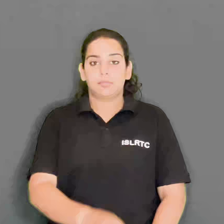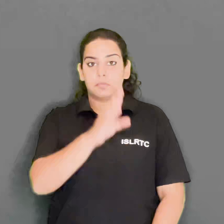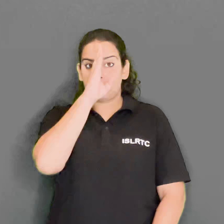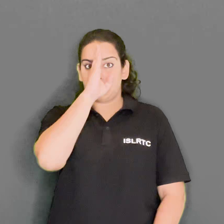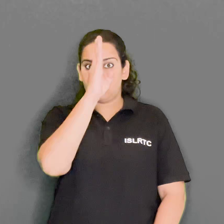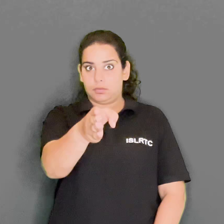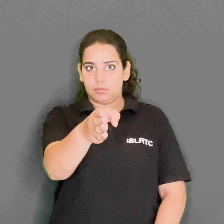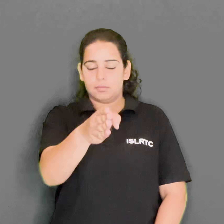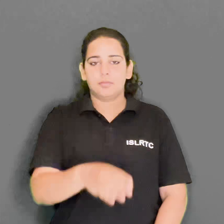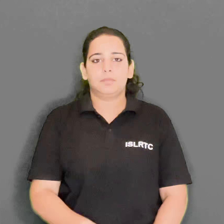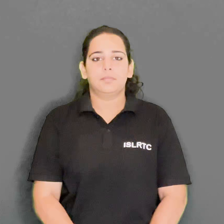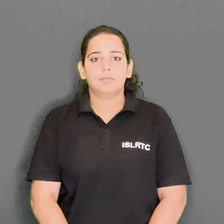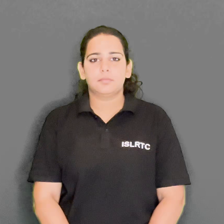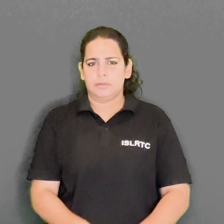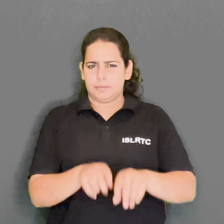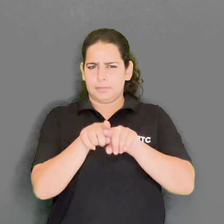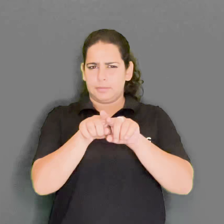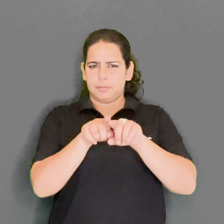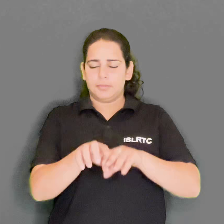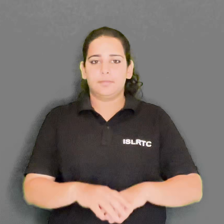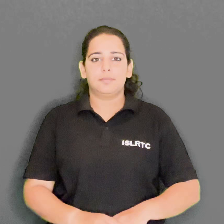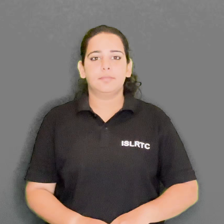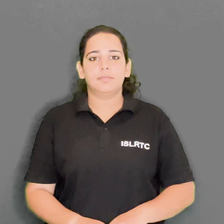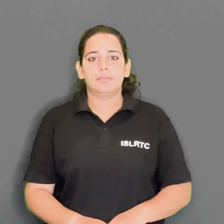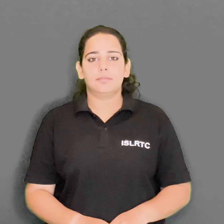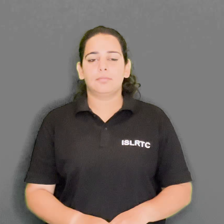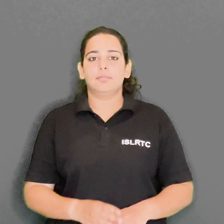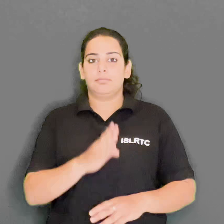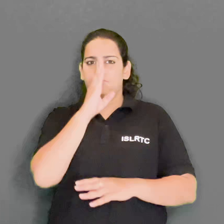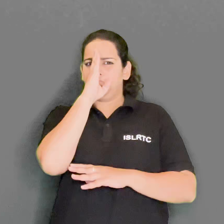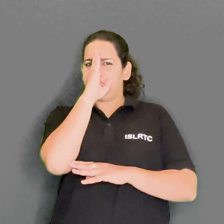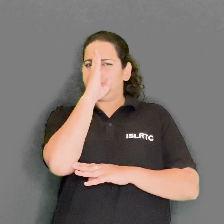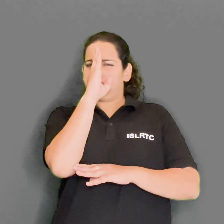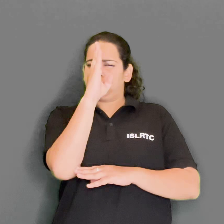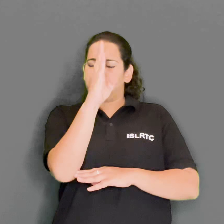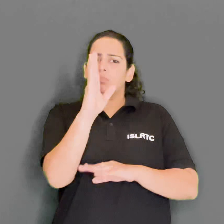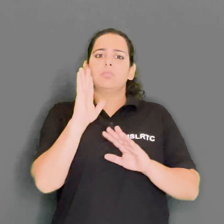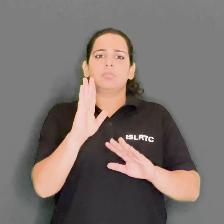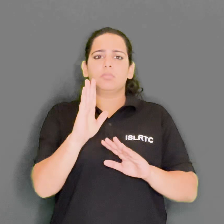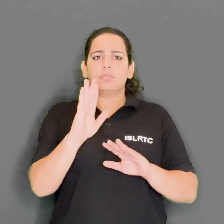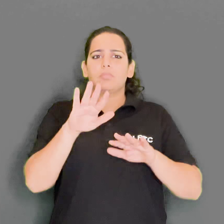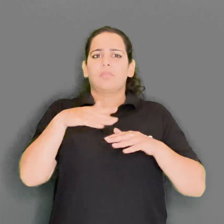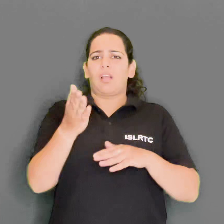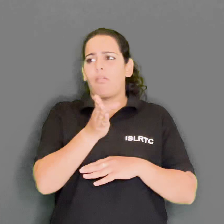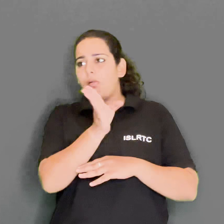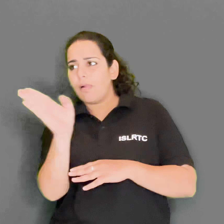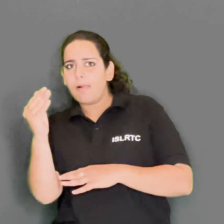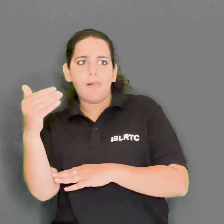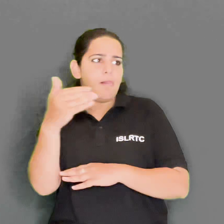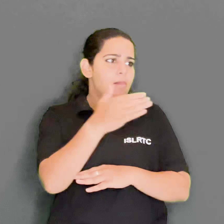Direct With no one or nothing in between.